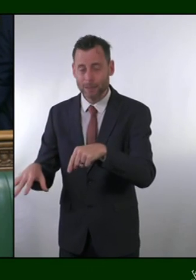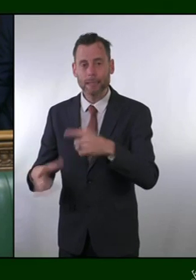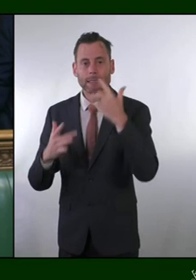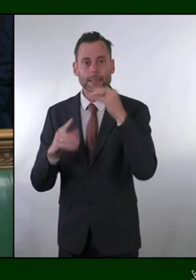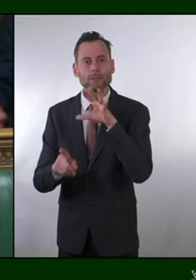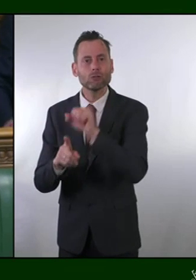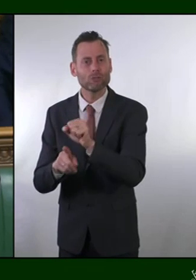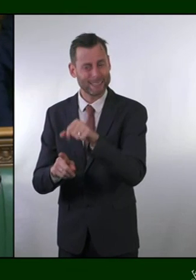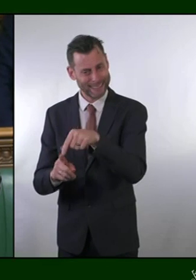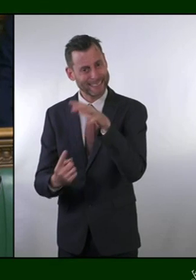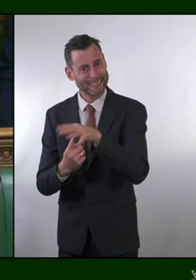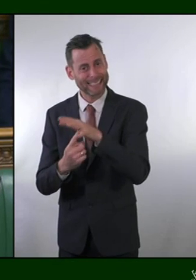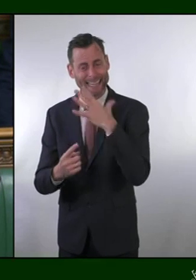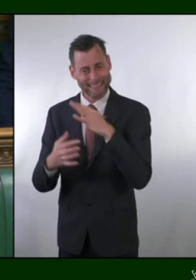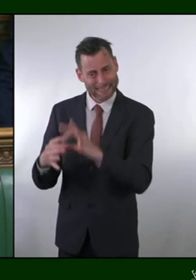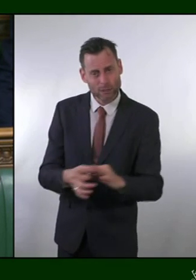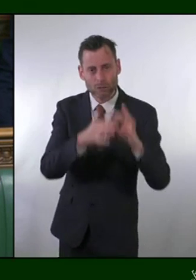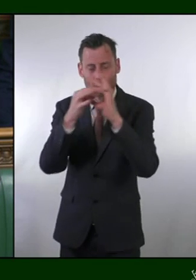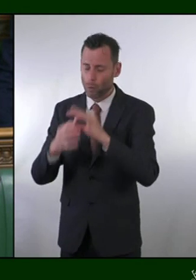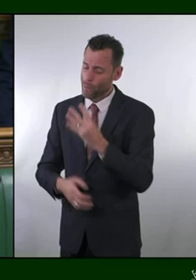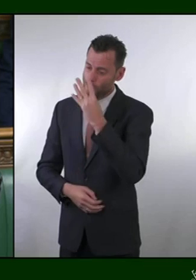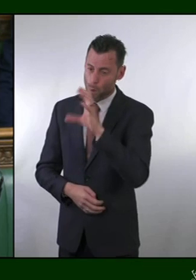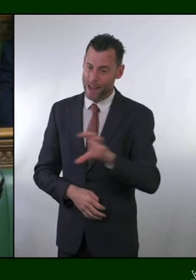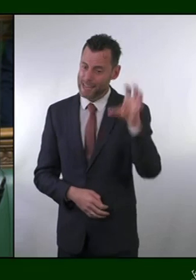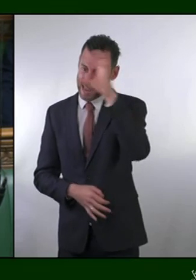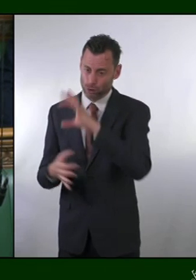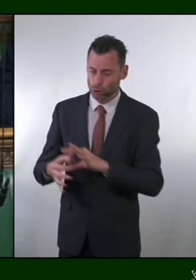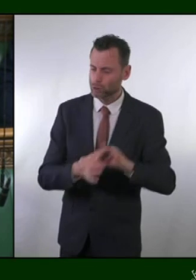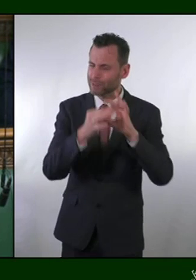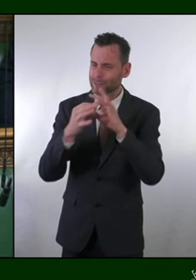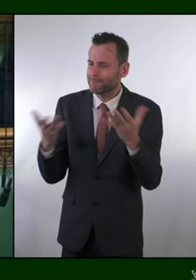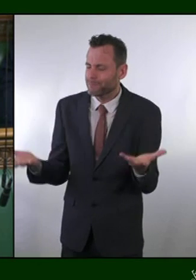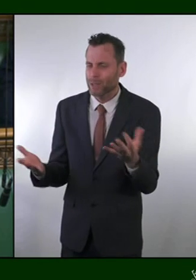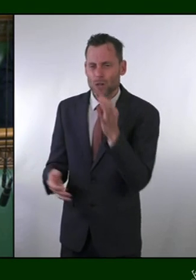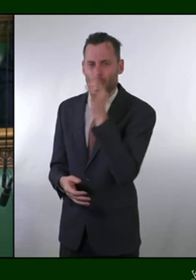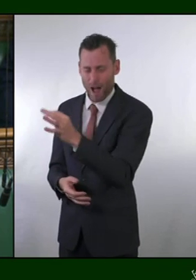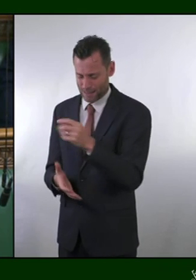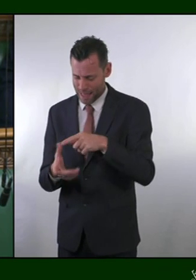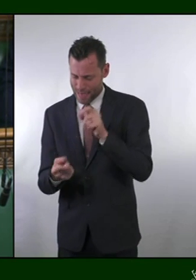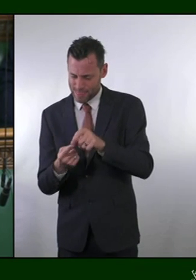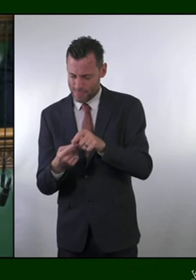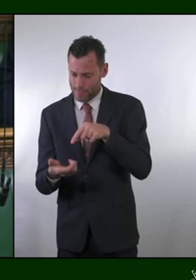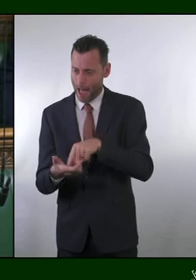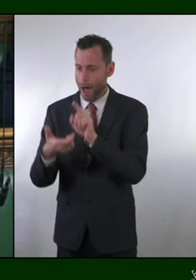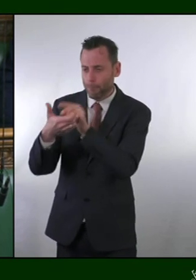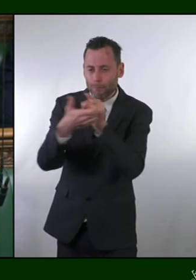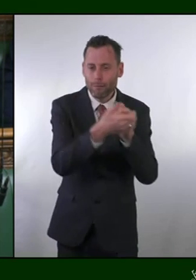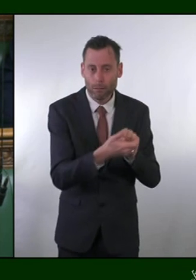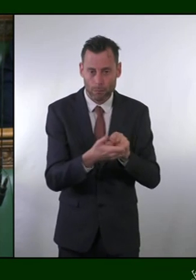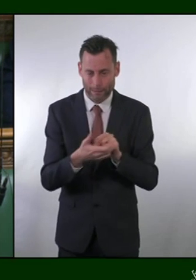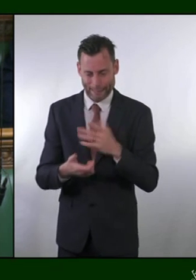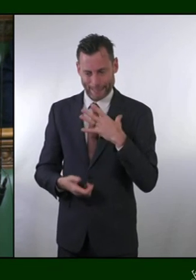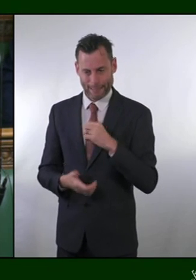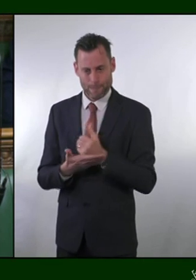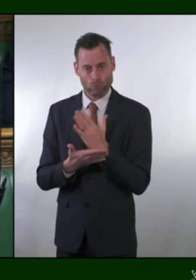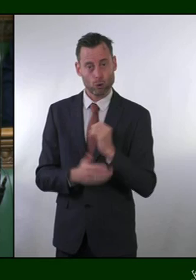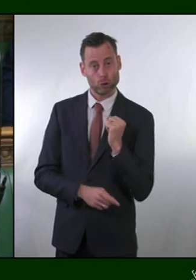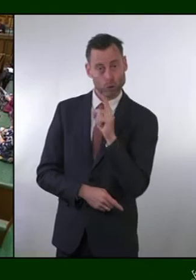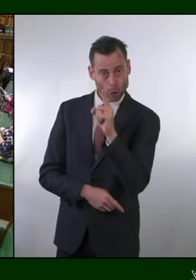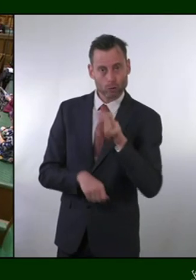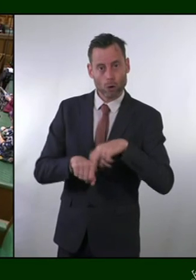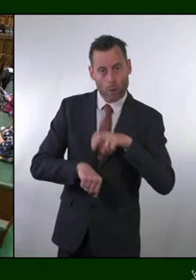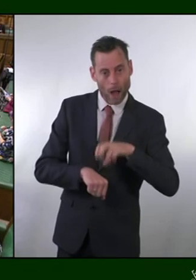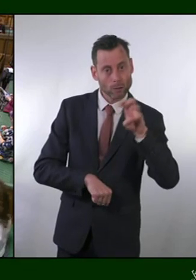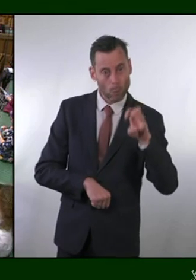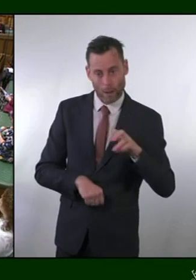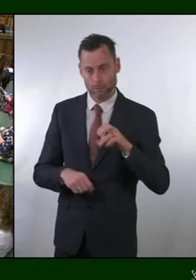Given the Prime Minister’s support for a four nations approach, what engagement has taken place on app interoper- ability, because that is critical, particularly in border communities?